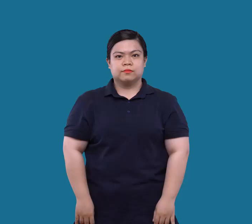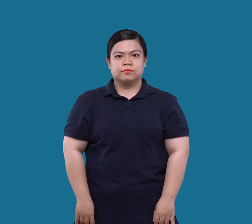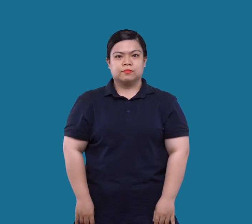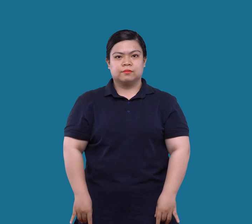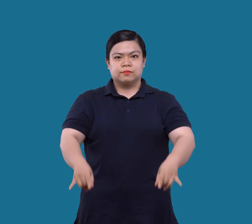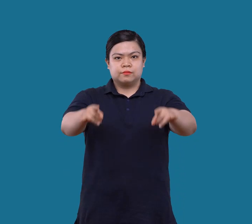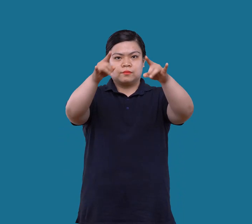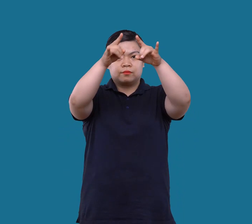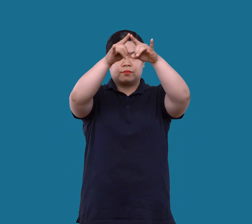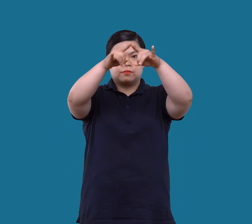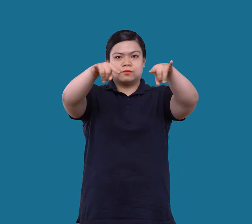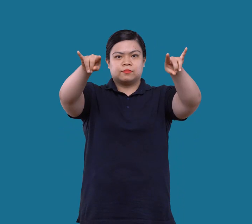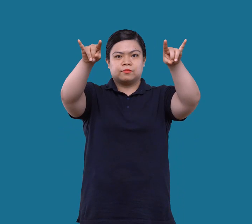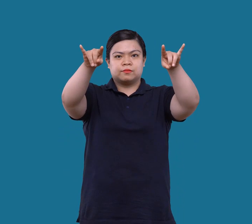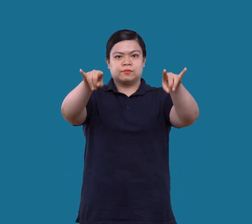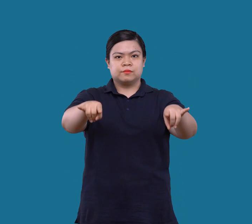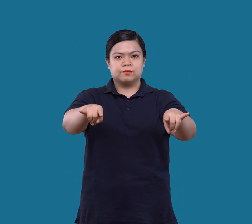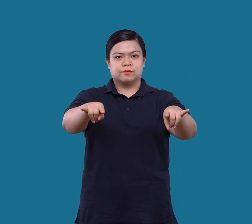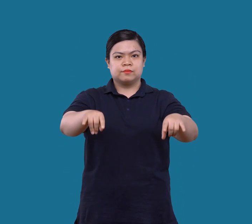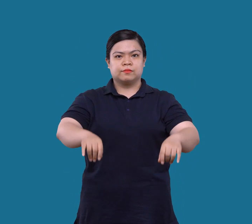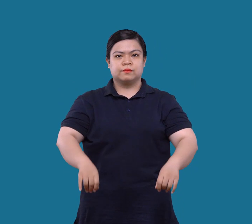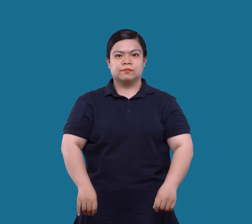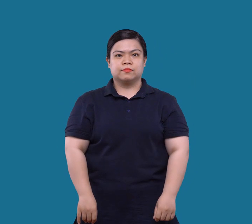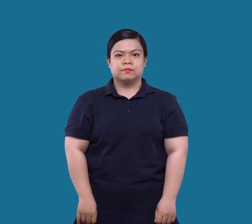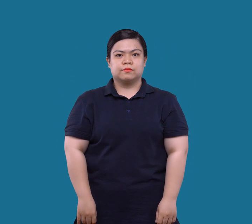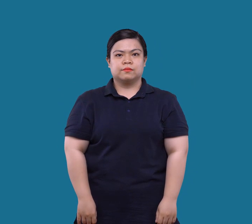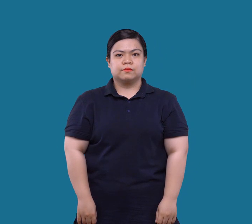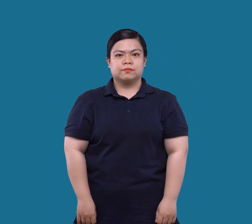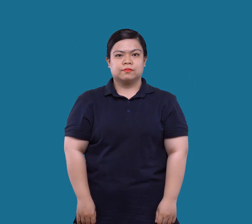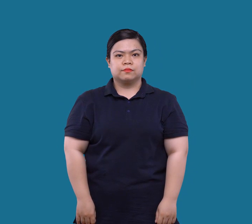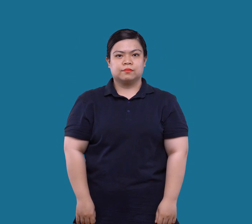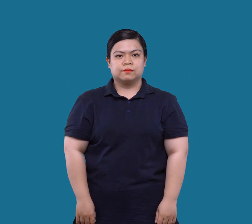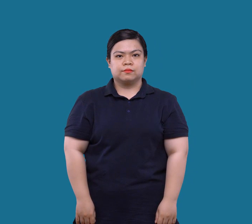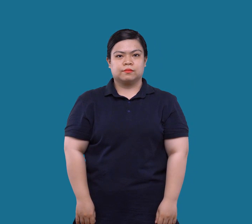triều đình